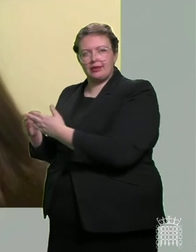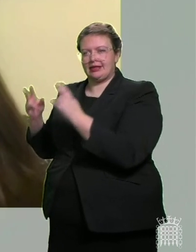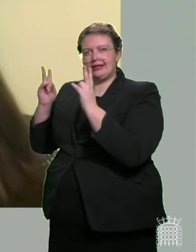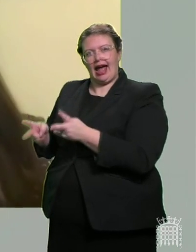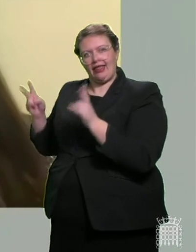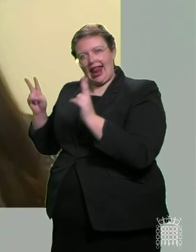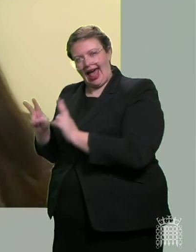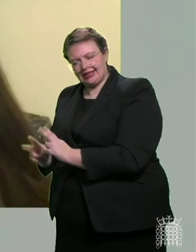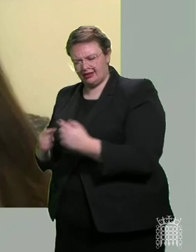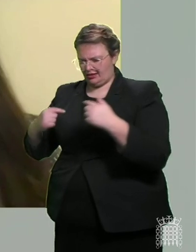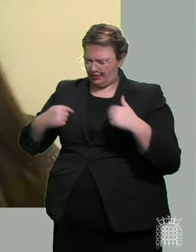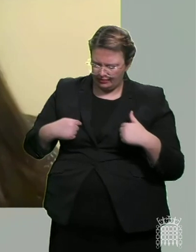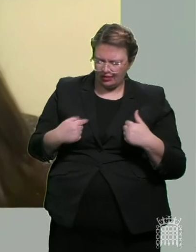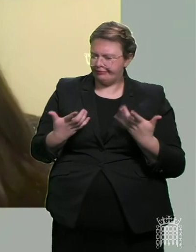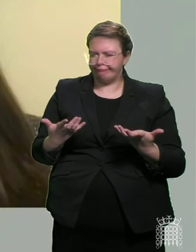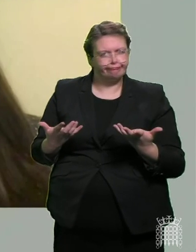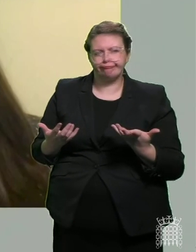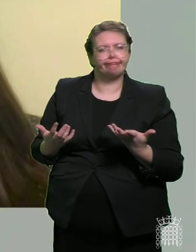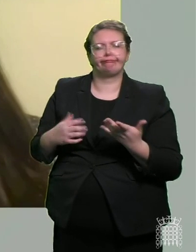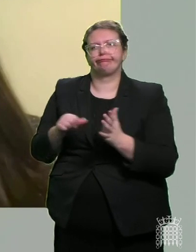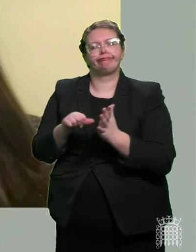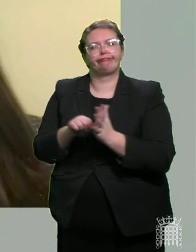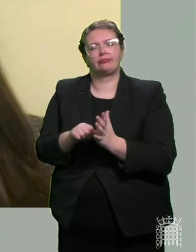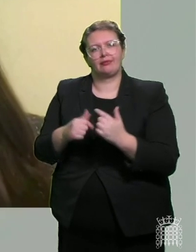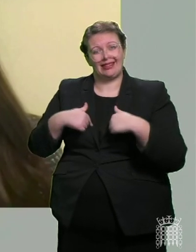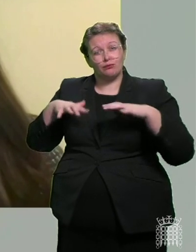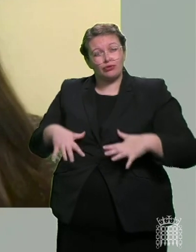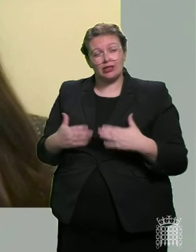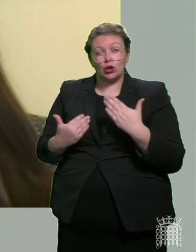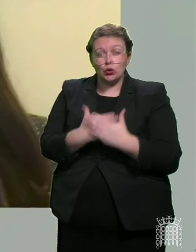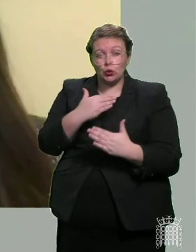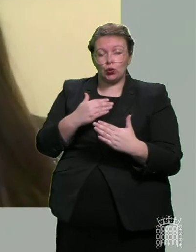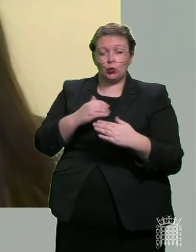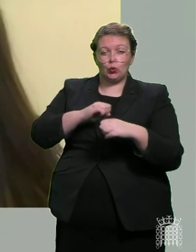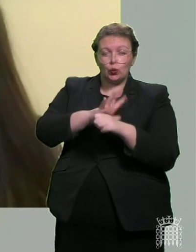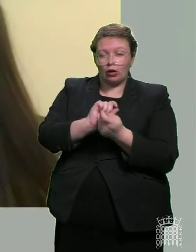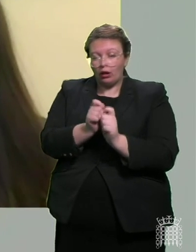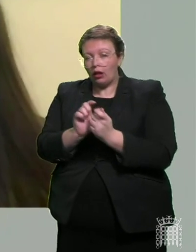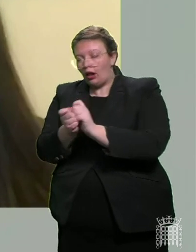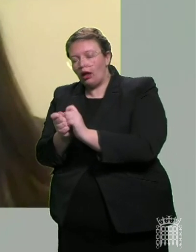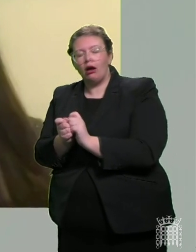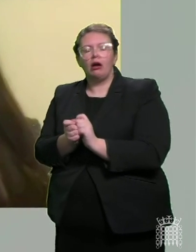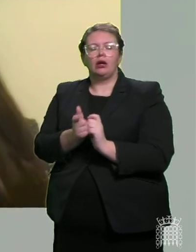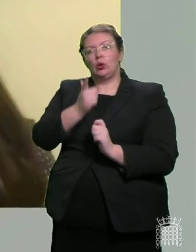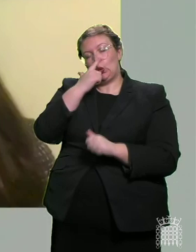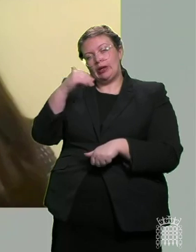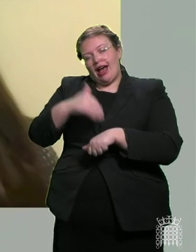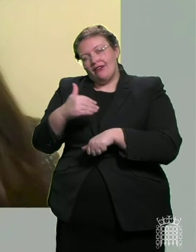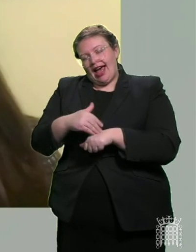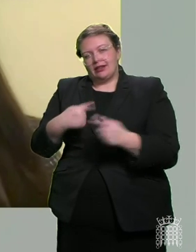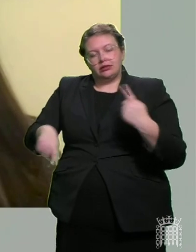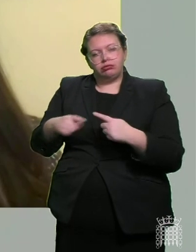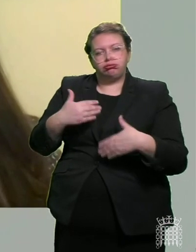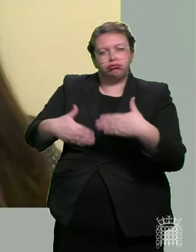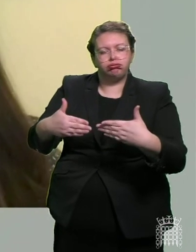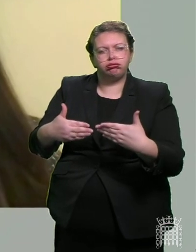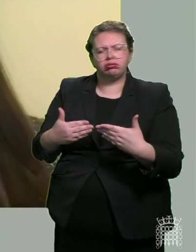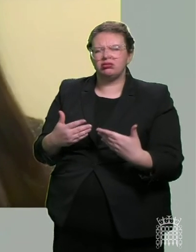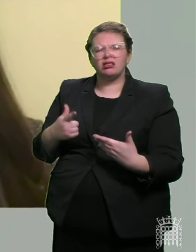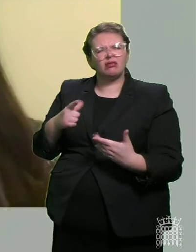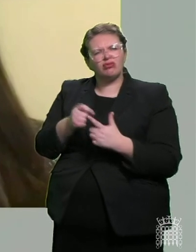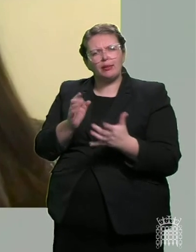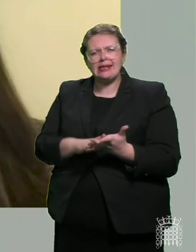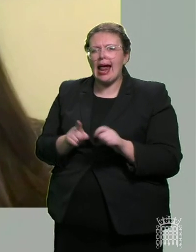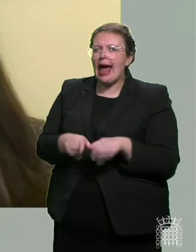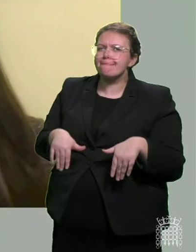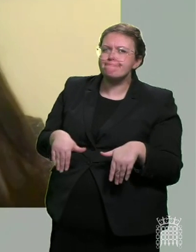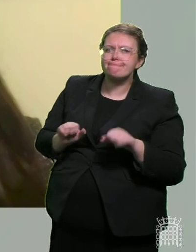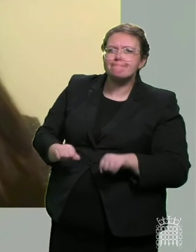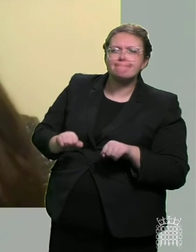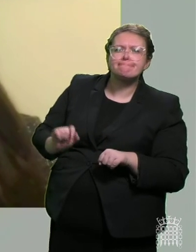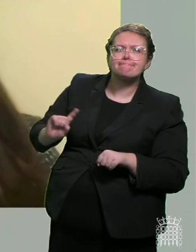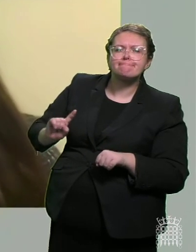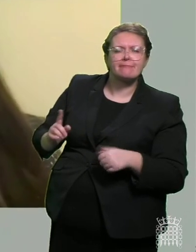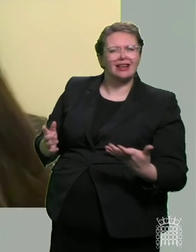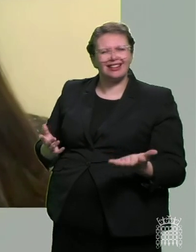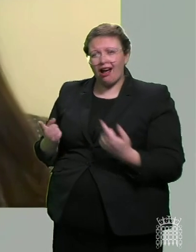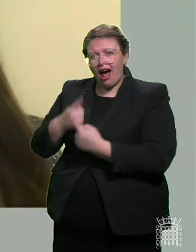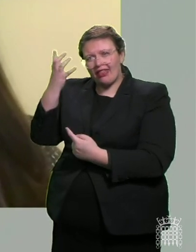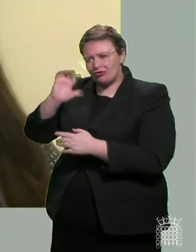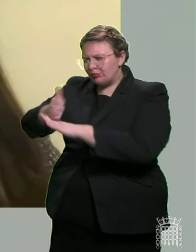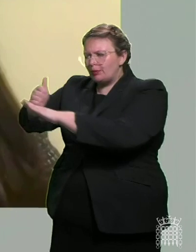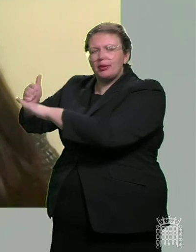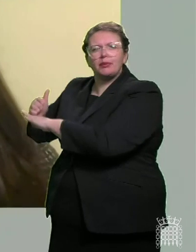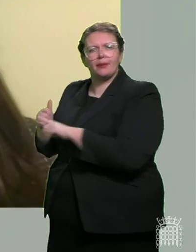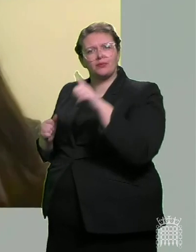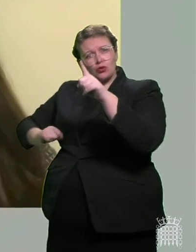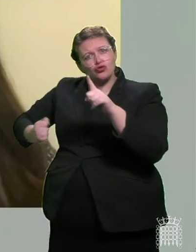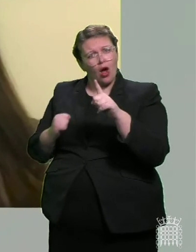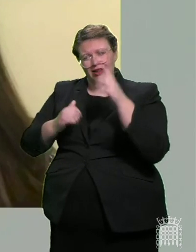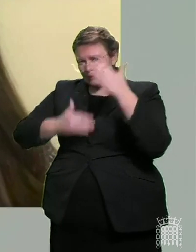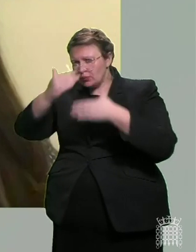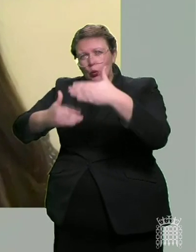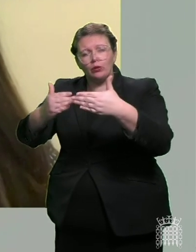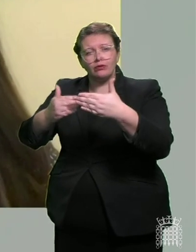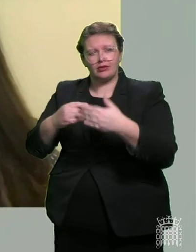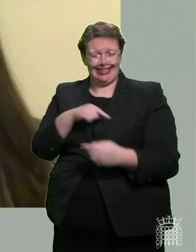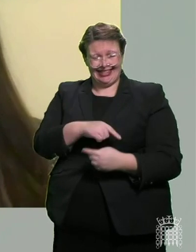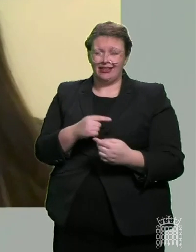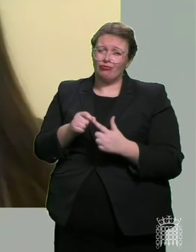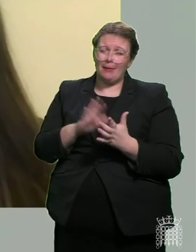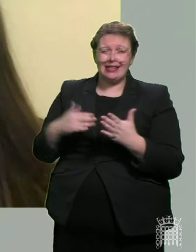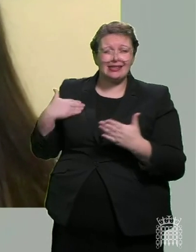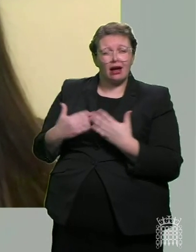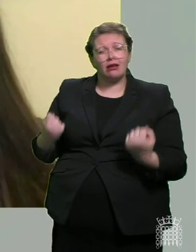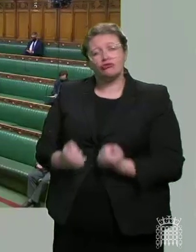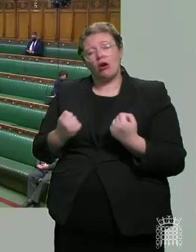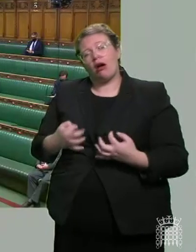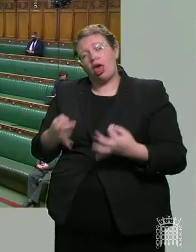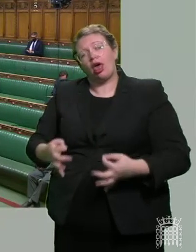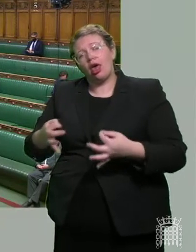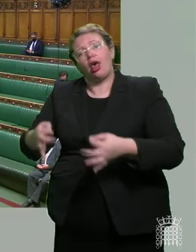Faced with the overwhelming evidence that importing new cases of variants could undermine our efforts again, why is the Prime Minister watching, waiting and hoping for the best, when we know that his dithering on crucial decisions has already had catastrophic consequences?